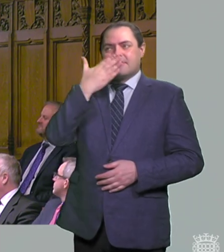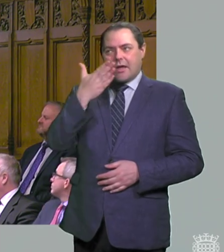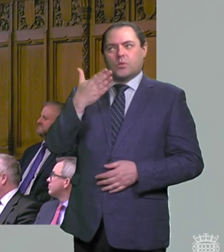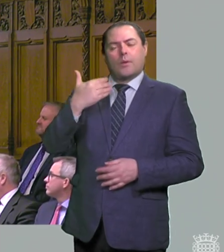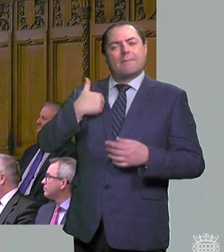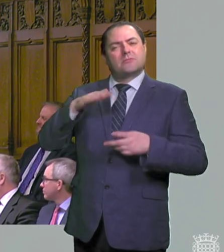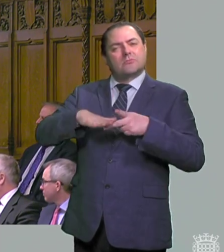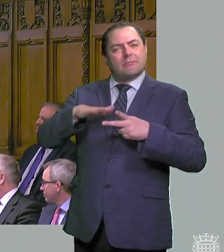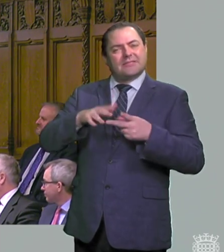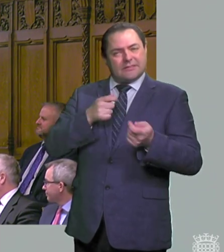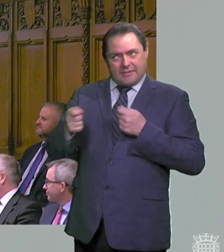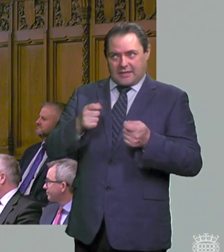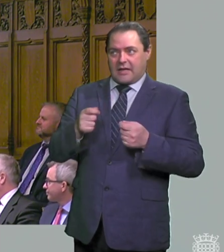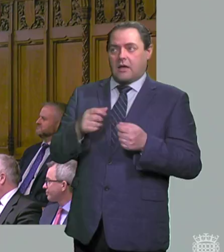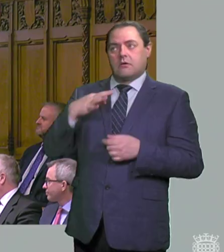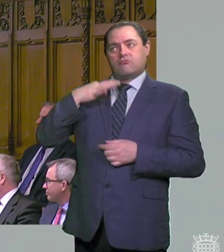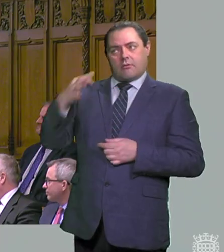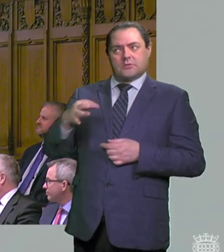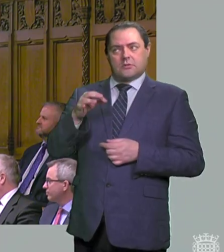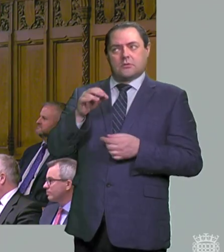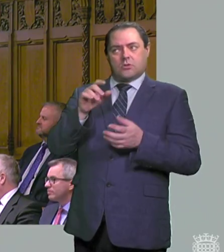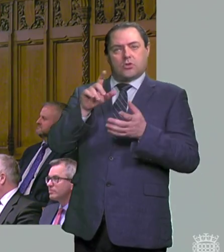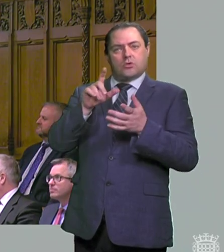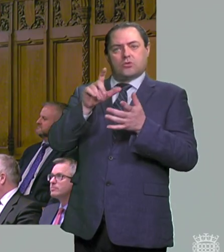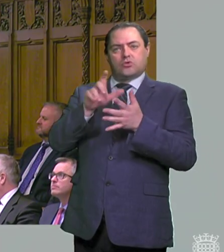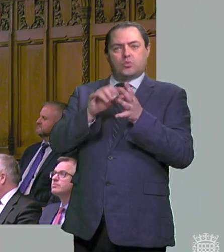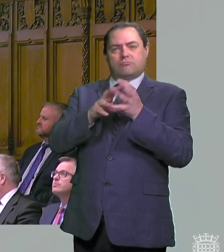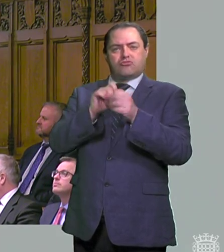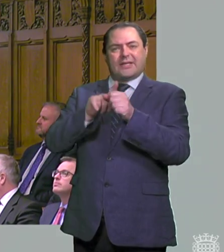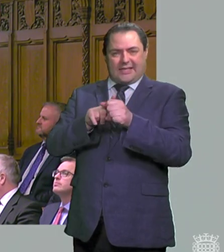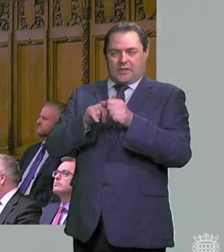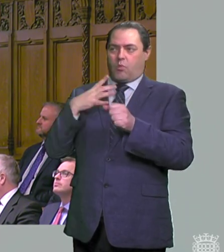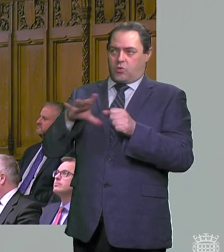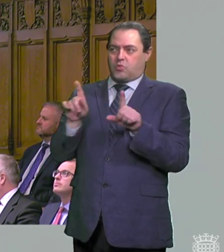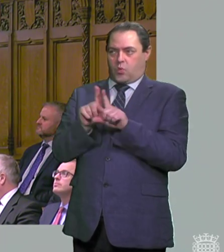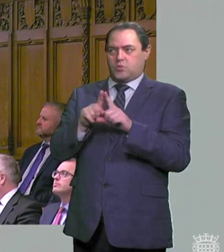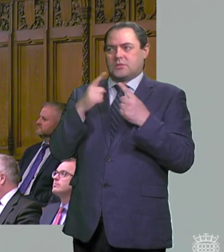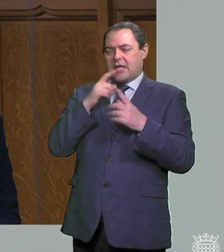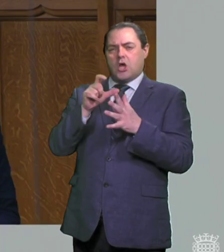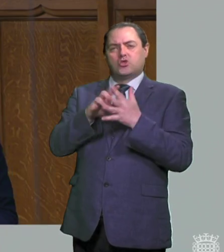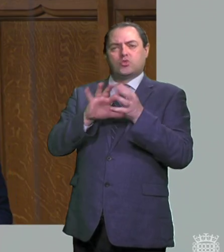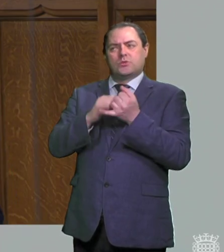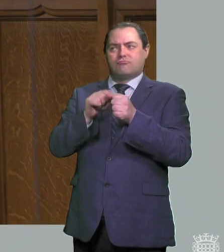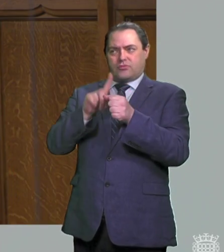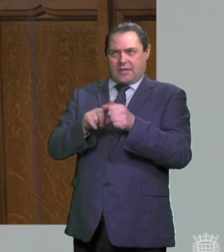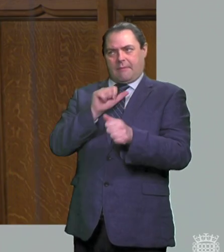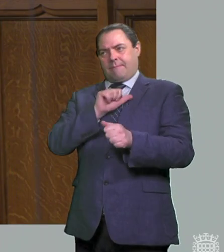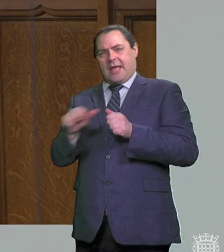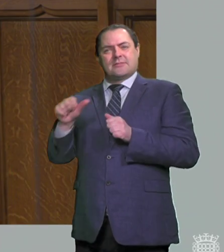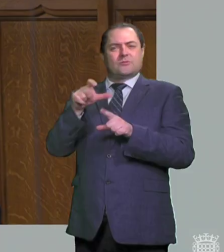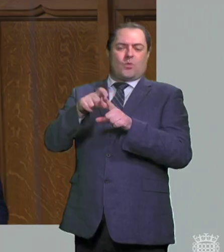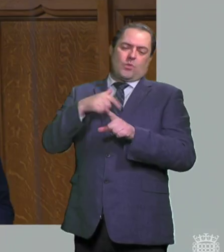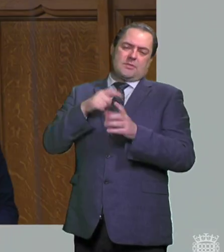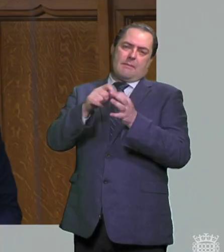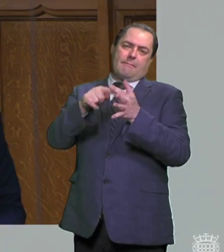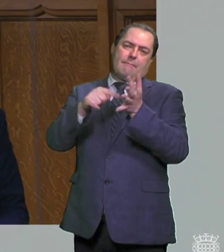On behalf of the people of Dewsbury, I would like to pay tribute to Dewsbury’s greatest daughter, Betty Boothroyd.